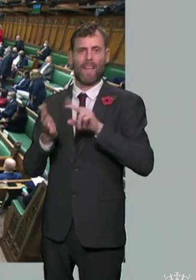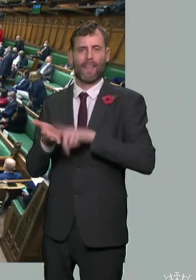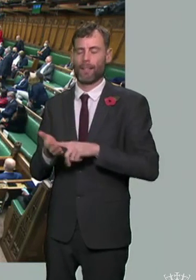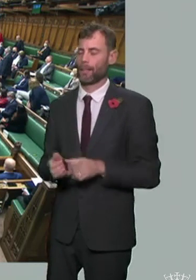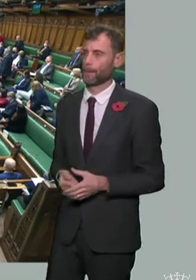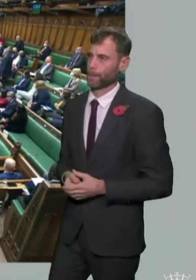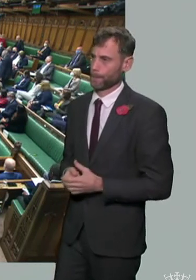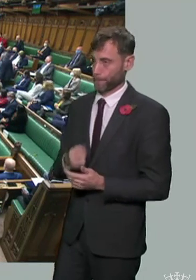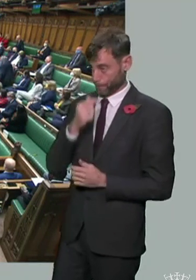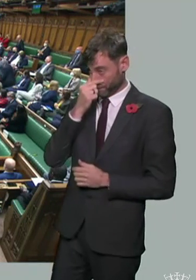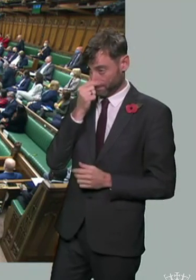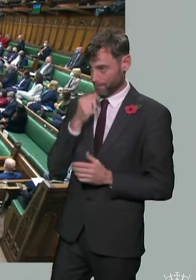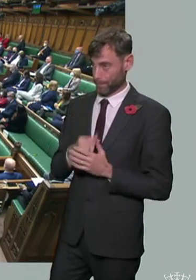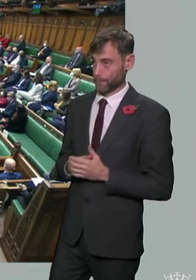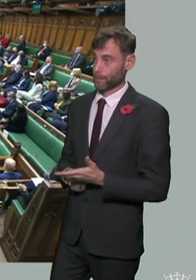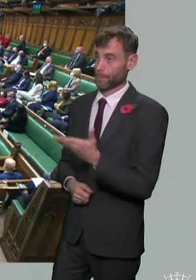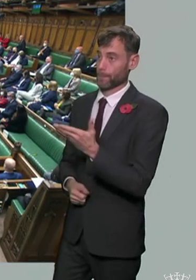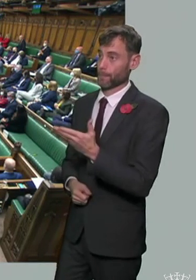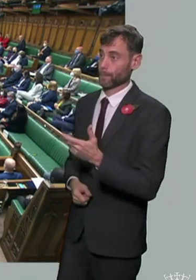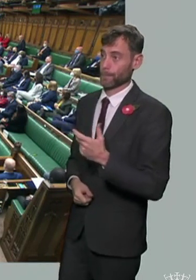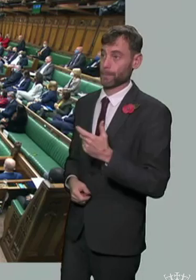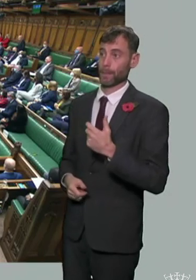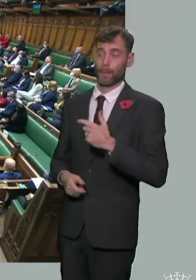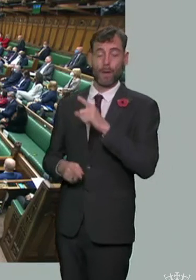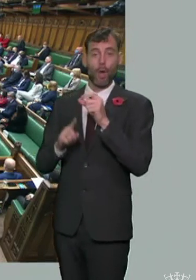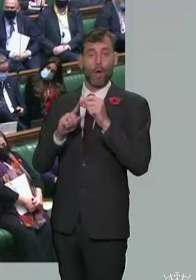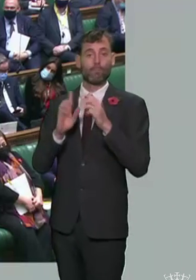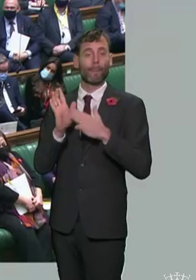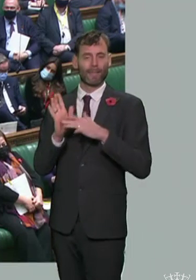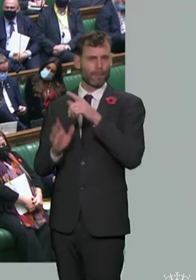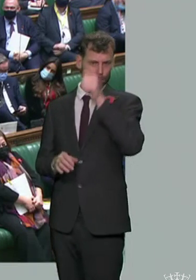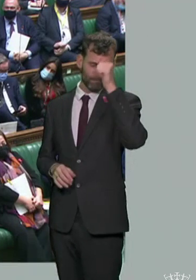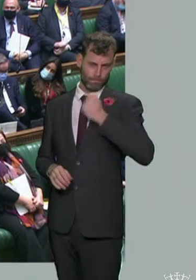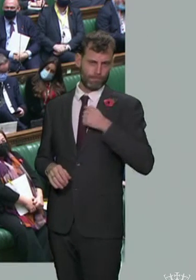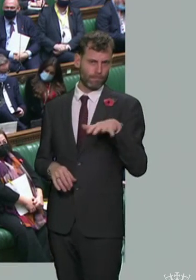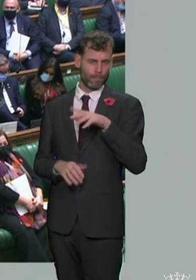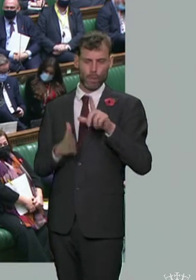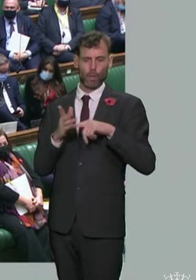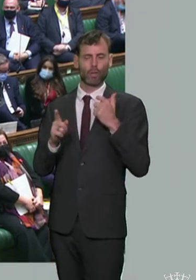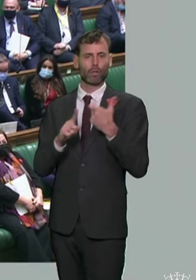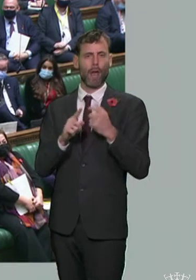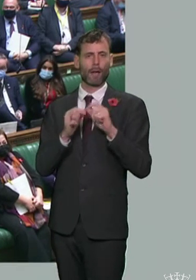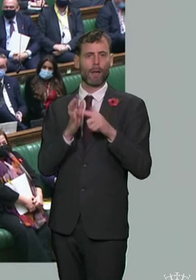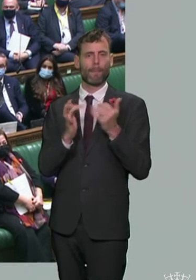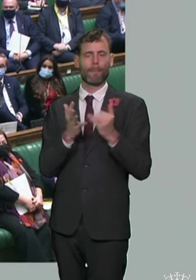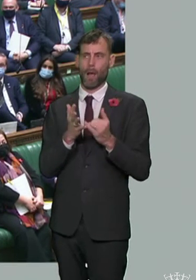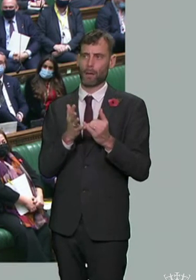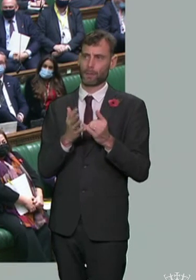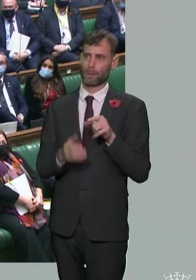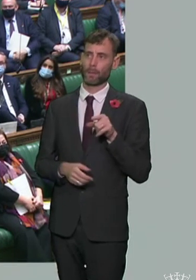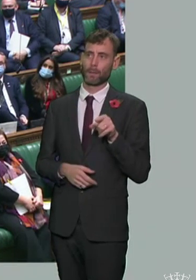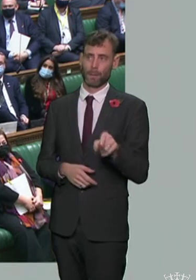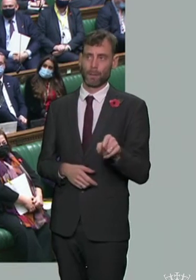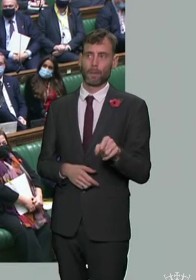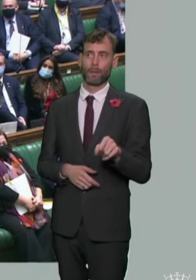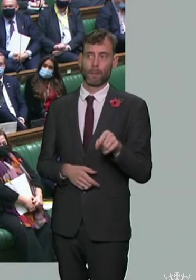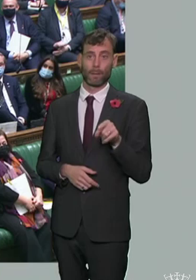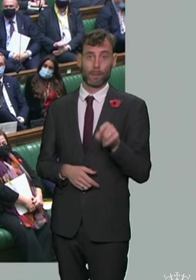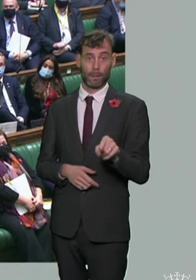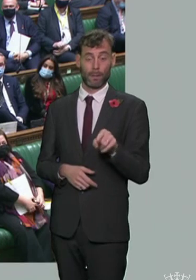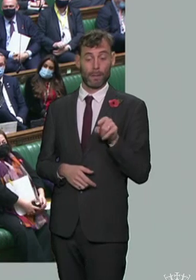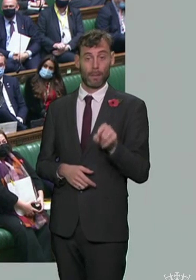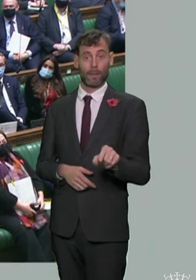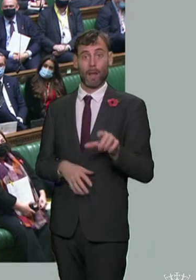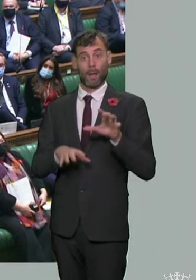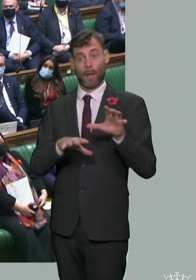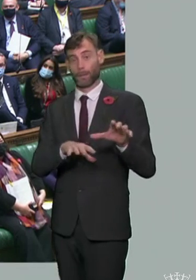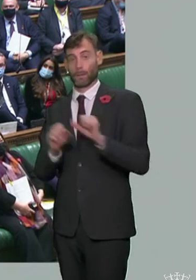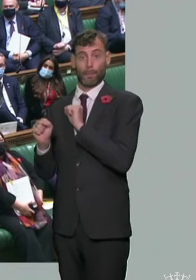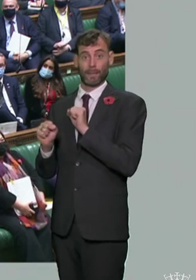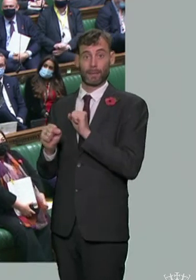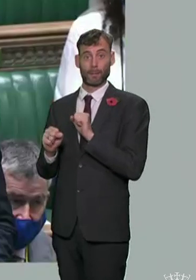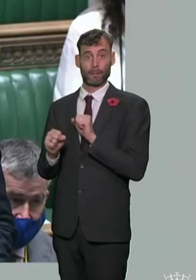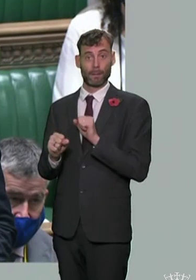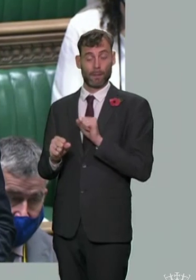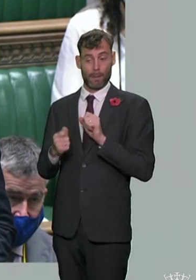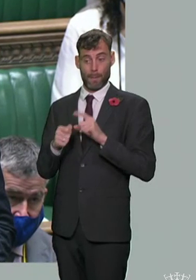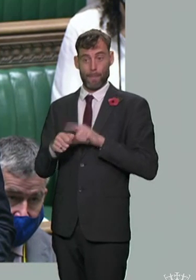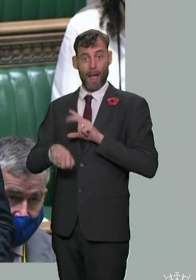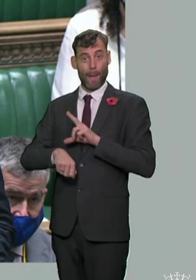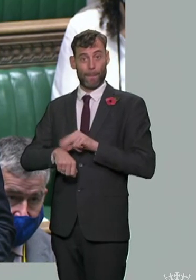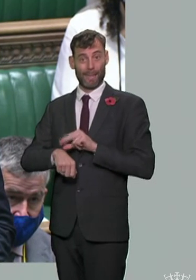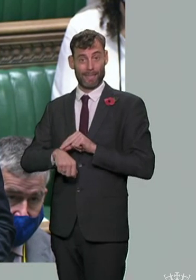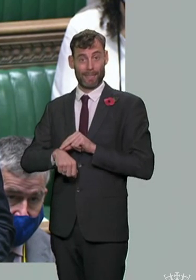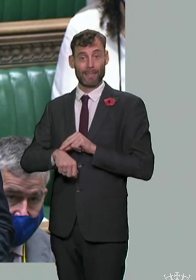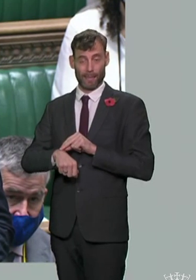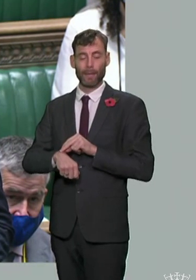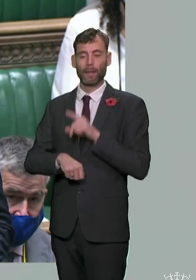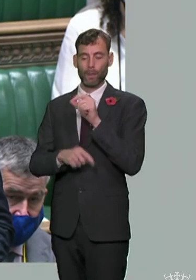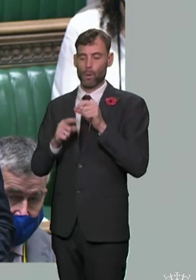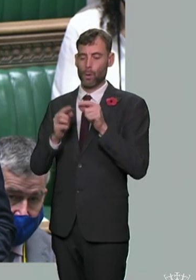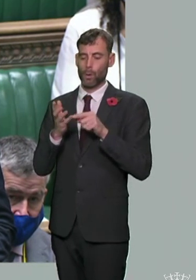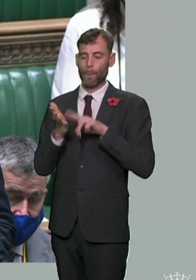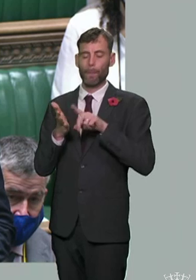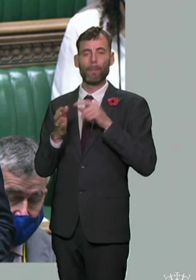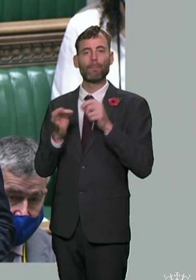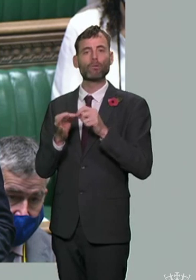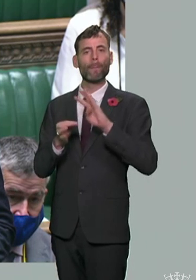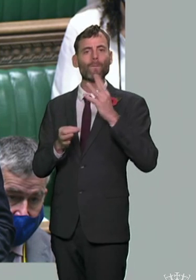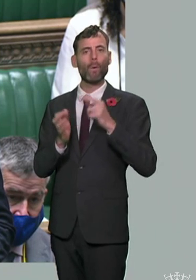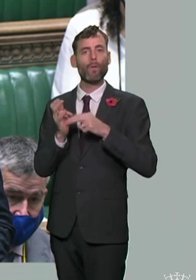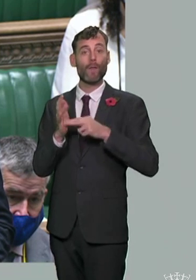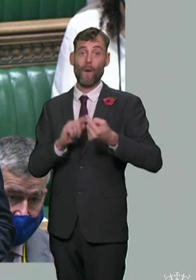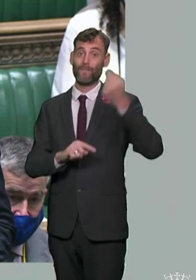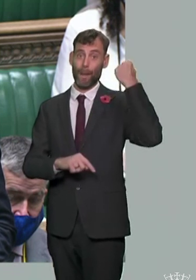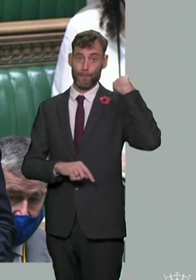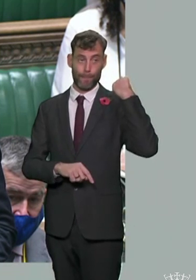The Prime Minister is very much aware of my constituent, Jagtar Singh Johal, who was abducted by plainclothes officers while shopping with his new wife in the city of Jalandhar, Punjab, on 4 November 2017.